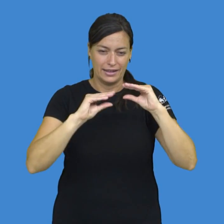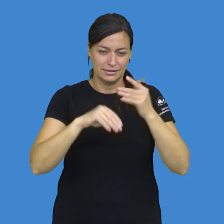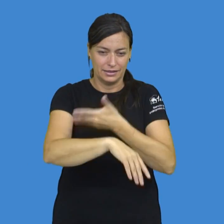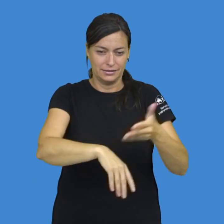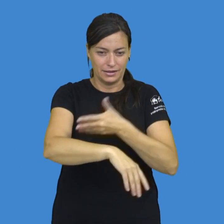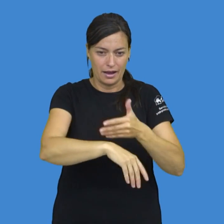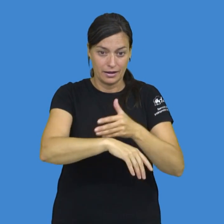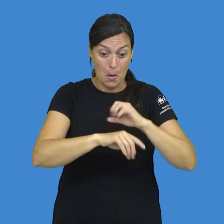sangre